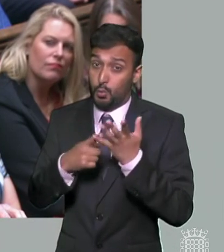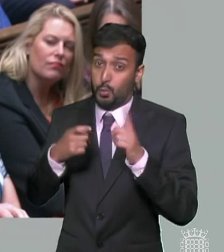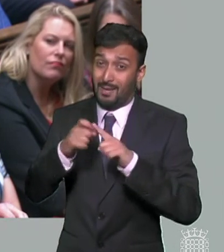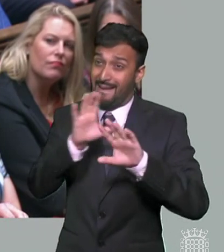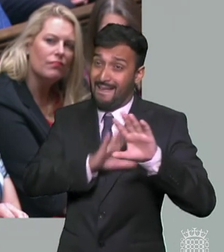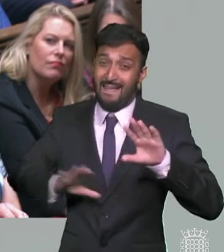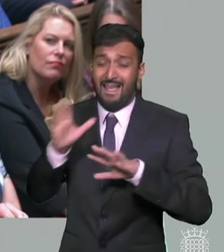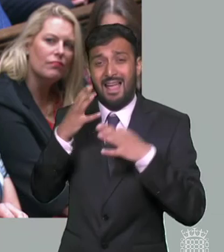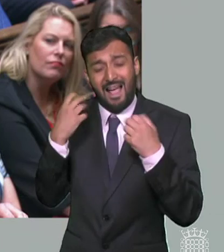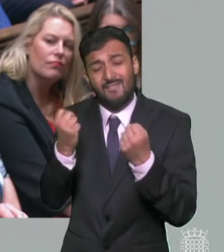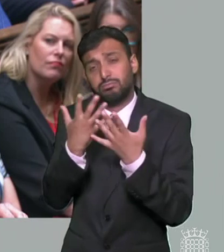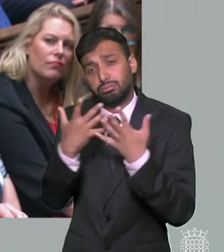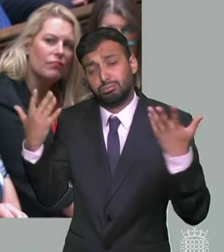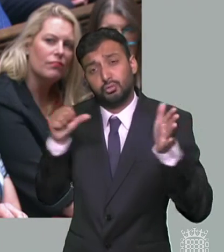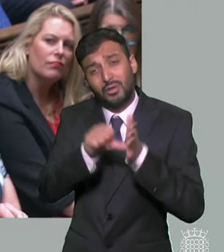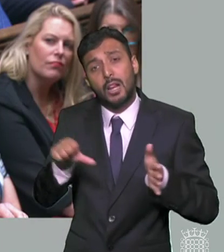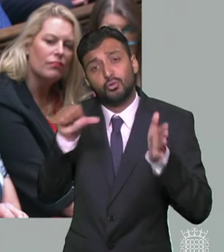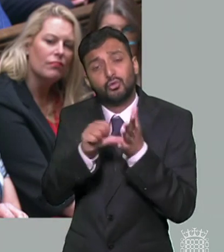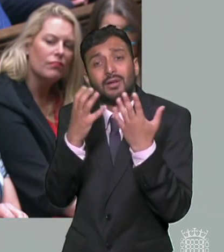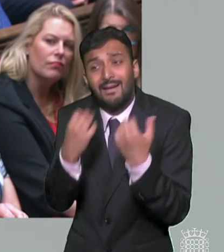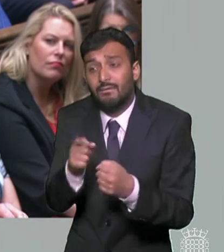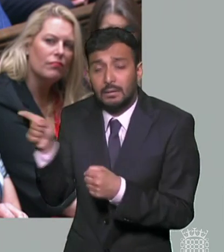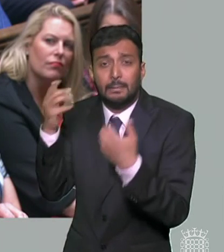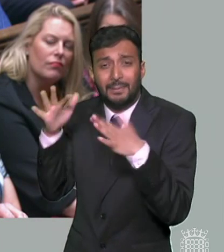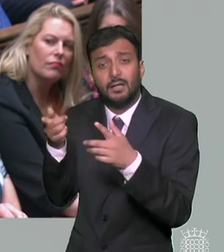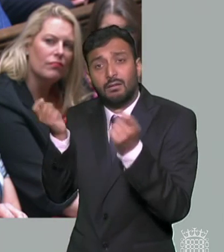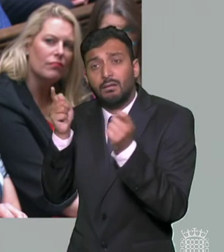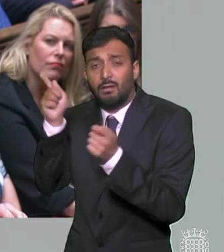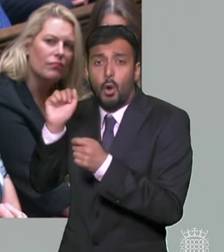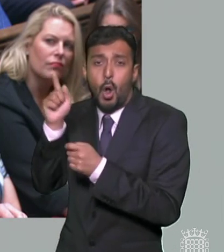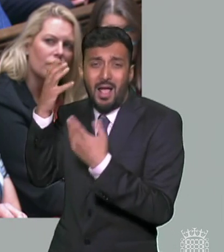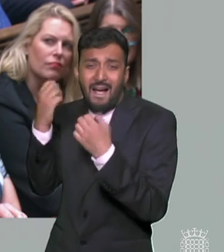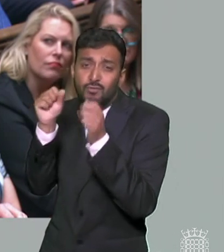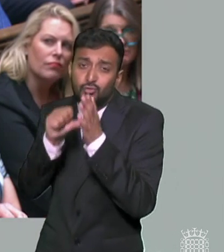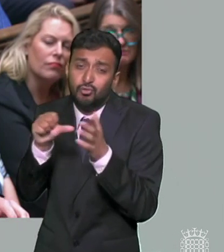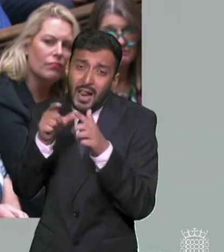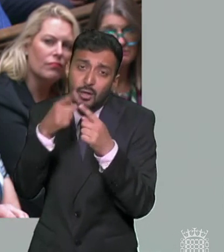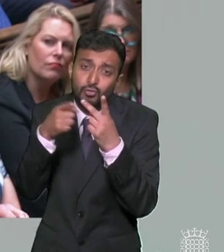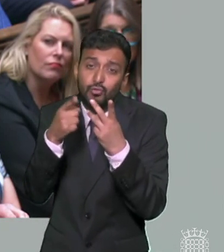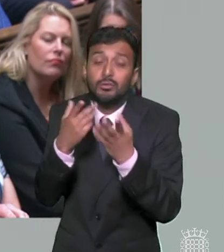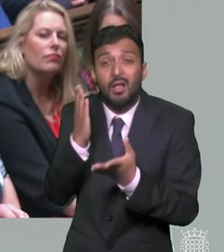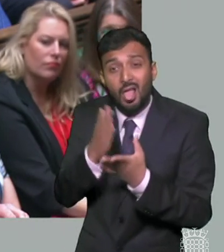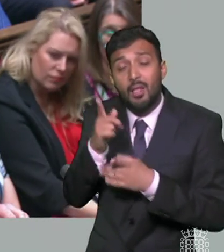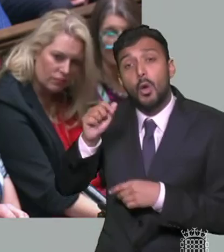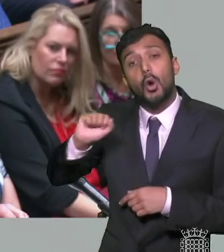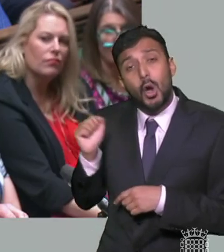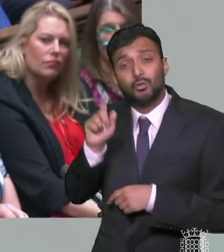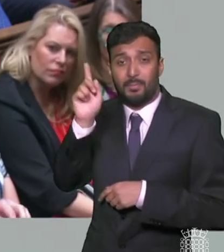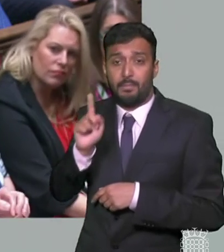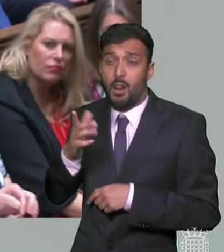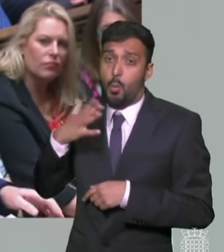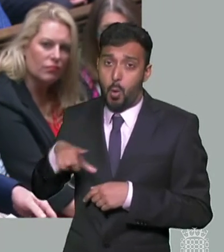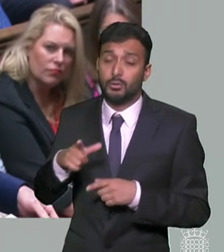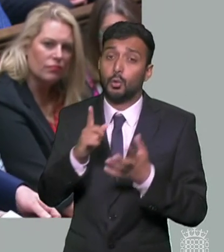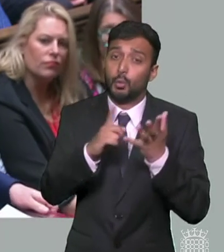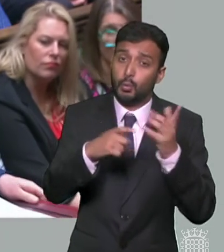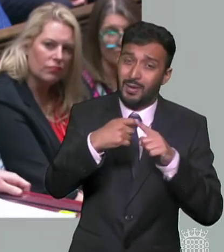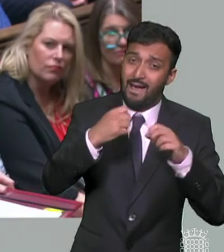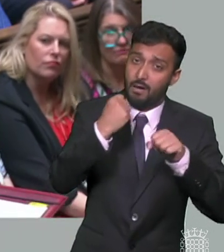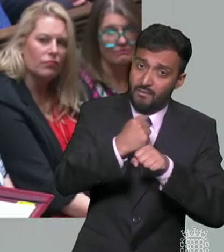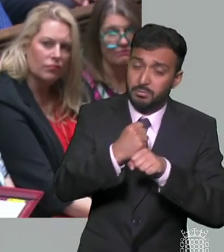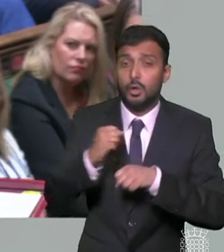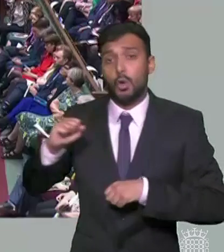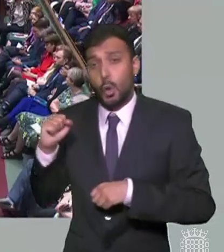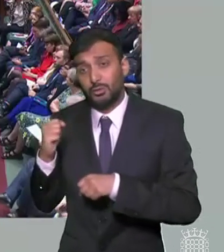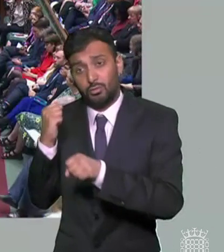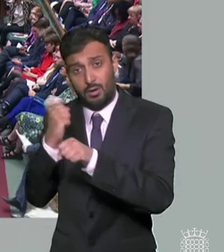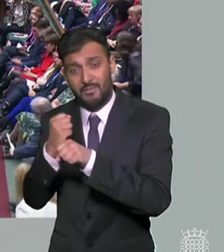He referred to some of the challenges in Scotland, but I think actually the people of Scotland want their two Governments to work together, and we are keen, willing and enthusiastic to do so.